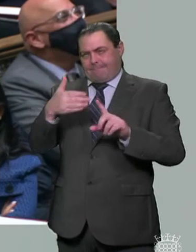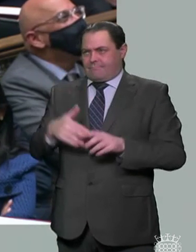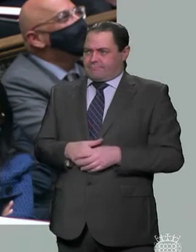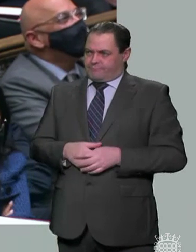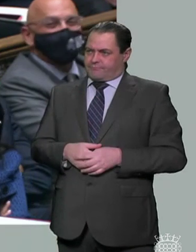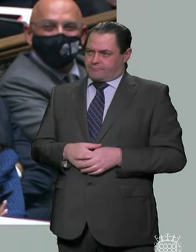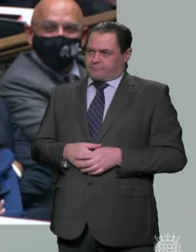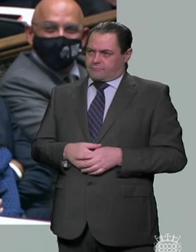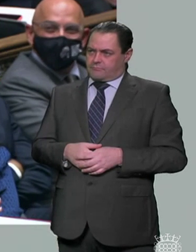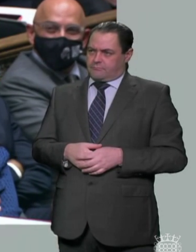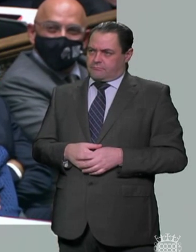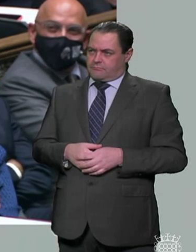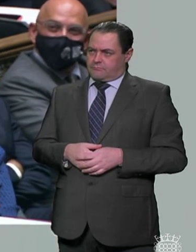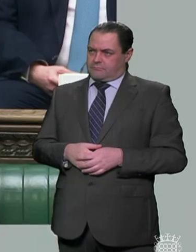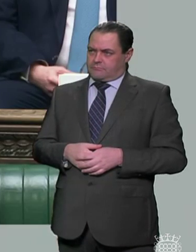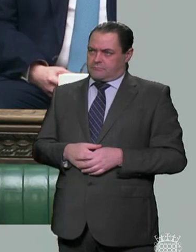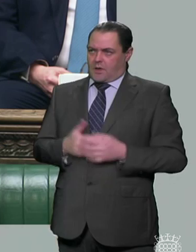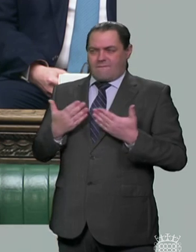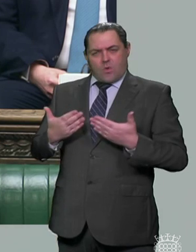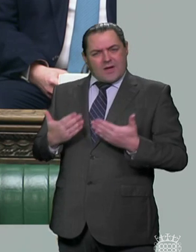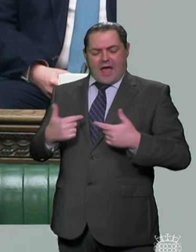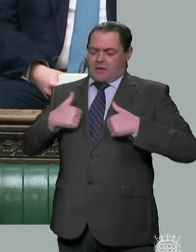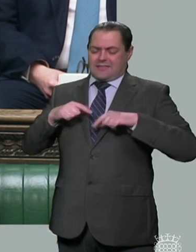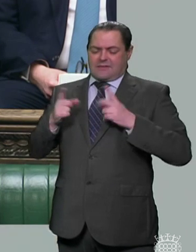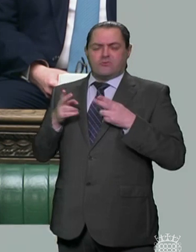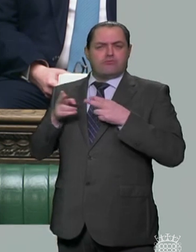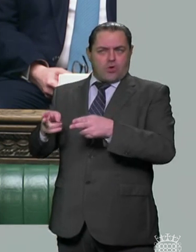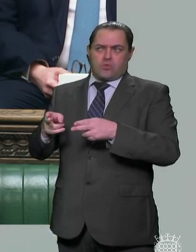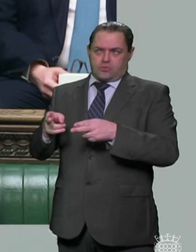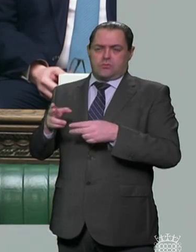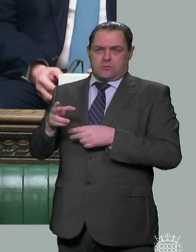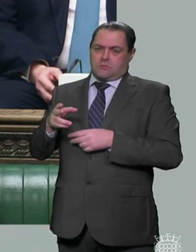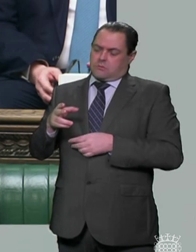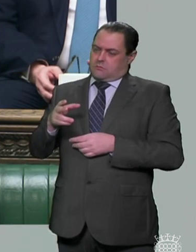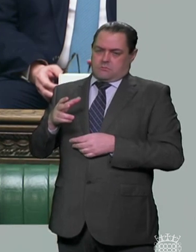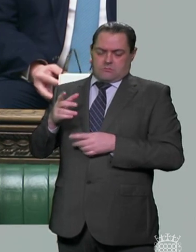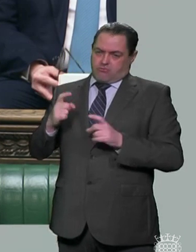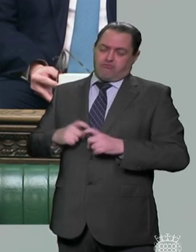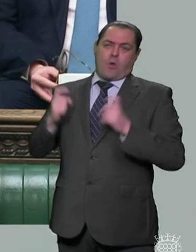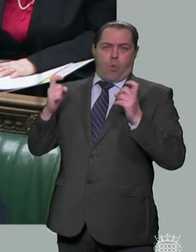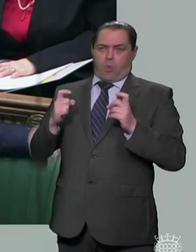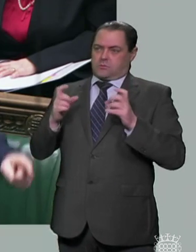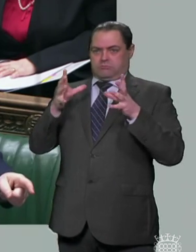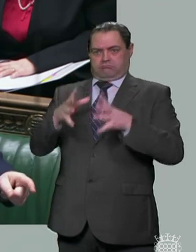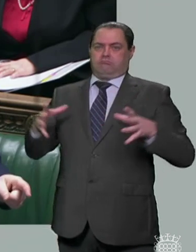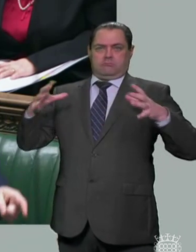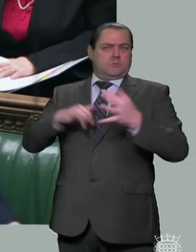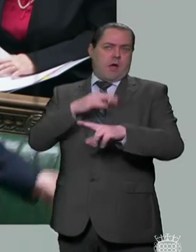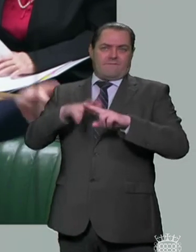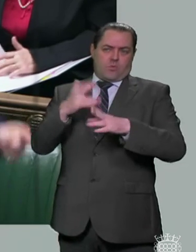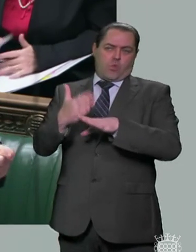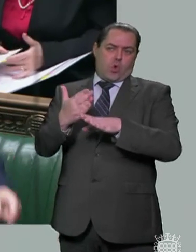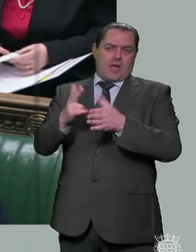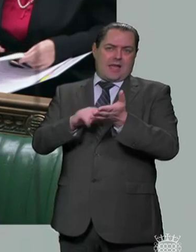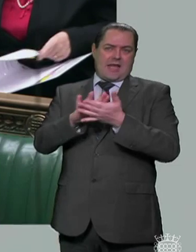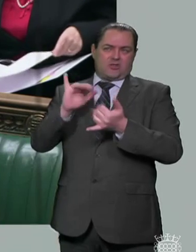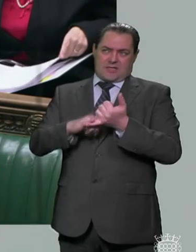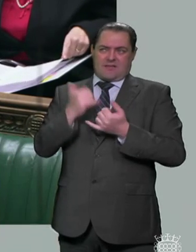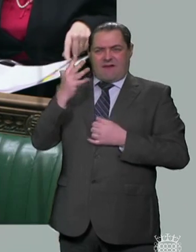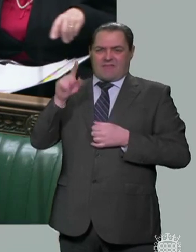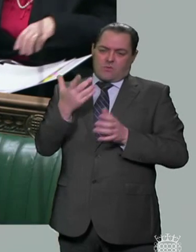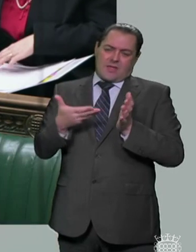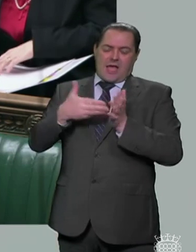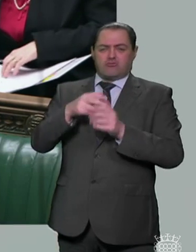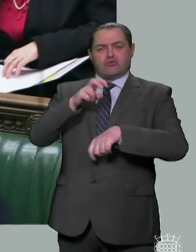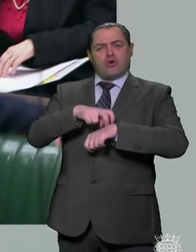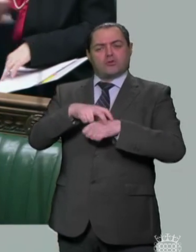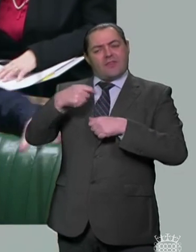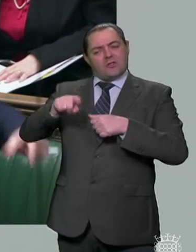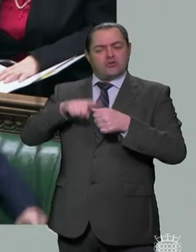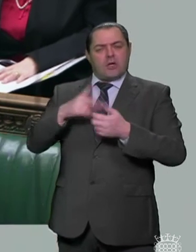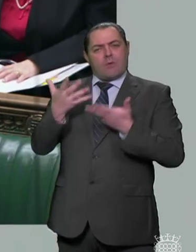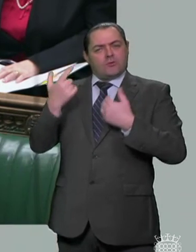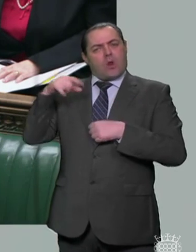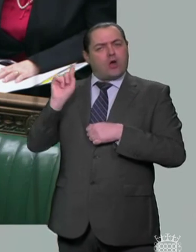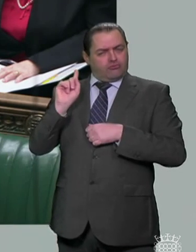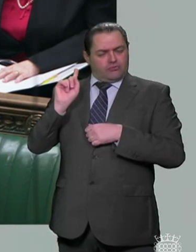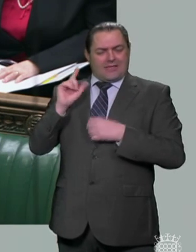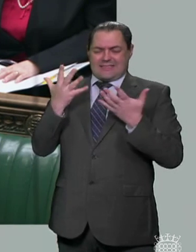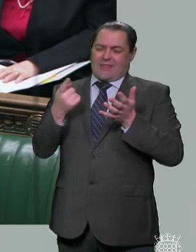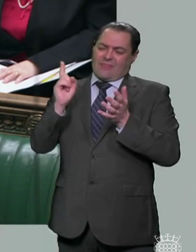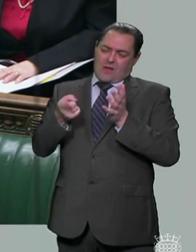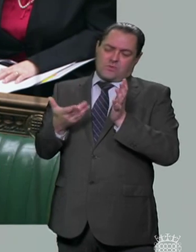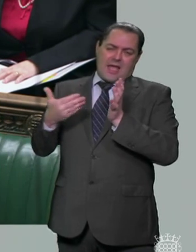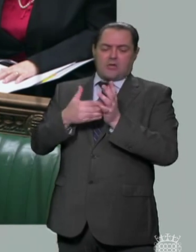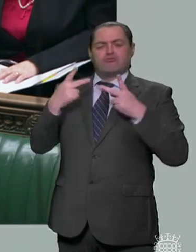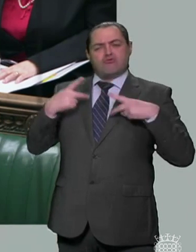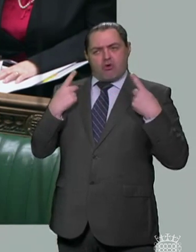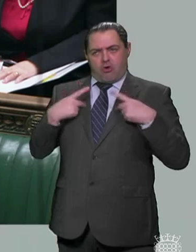We are taking, for the time being, a different approach, and that is having record numbers of people working in our NHS—more than ever before, with 5,000 more doctors this year than last year, and 10,000 more nurses.